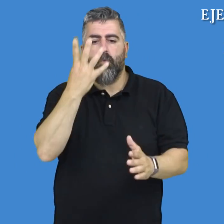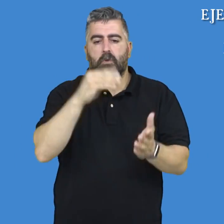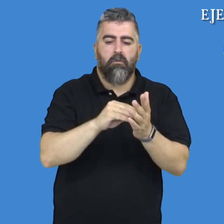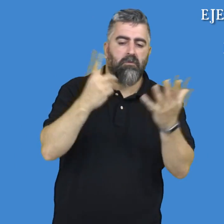vez